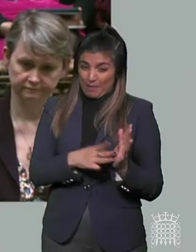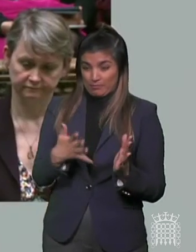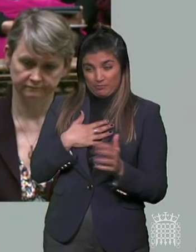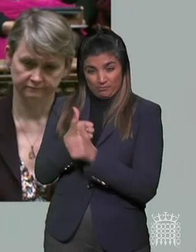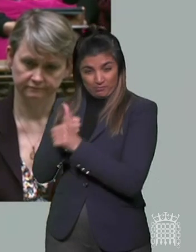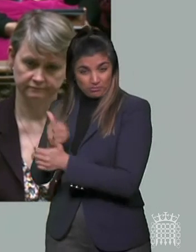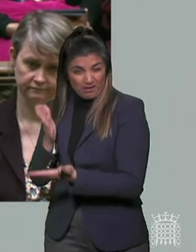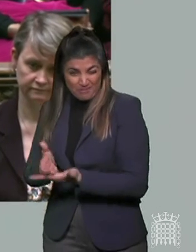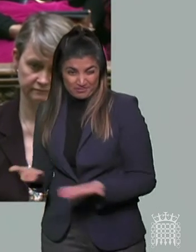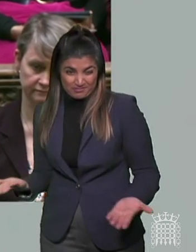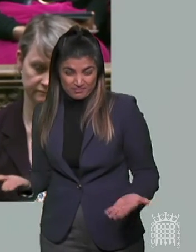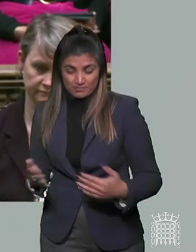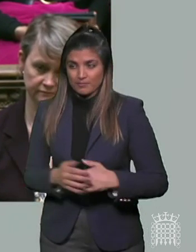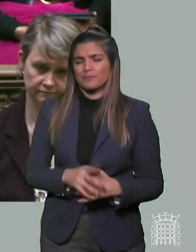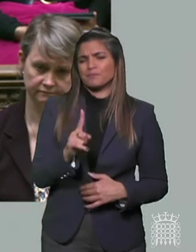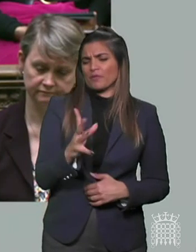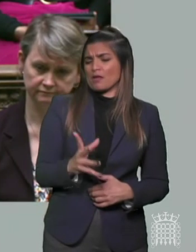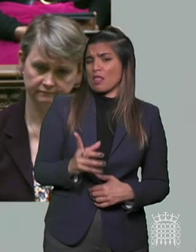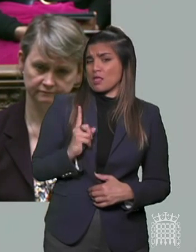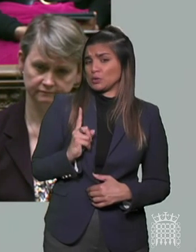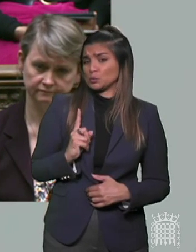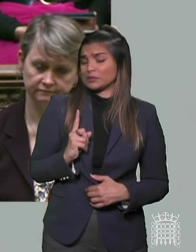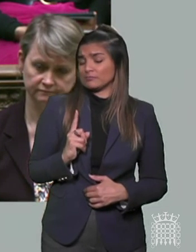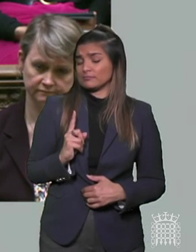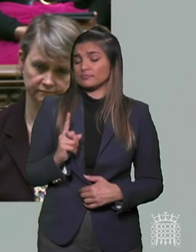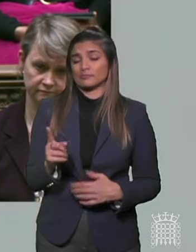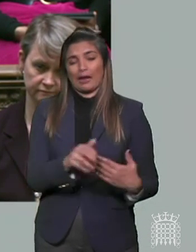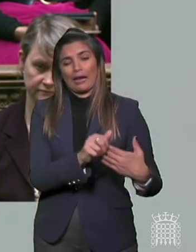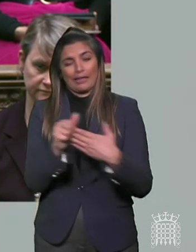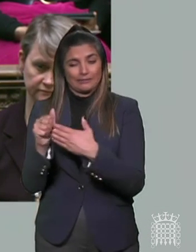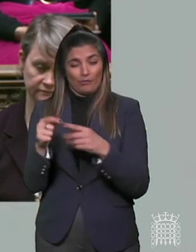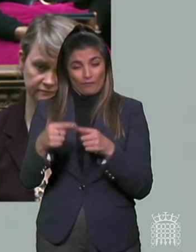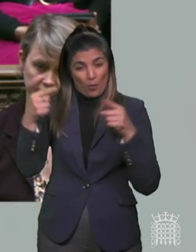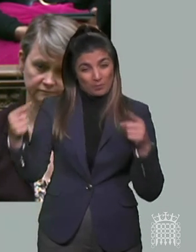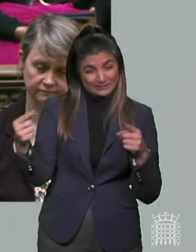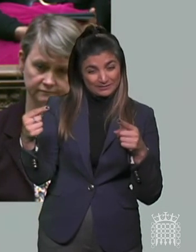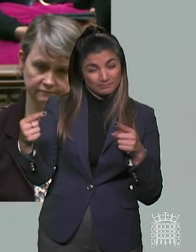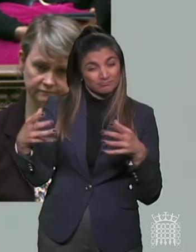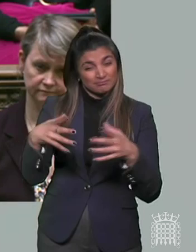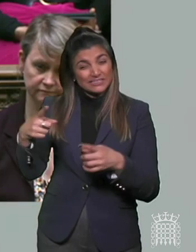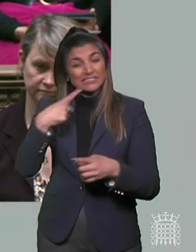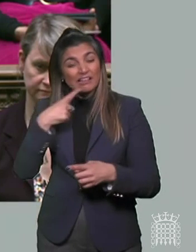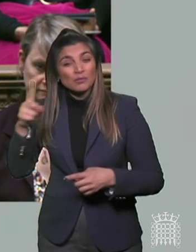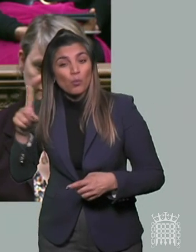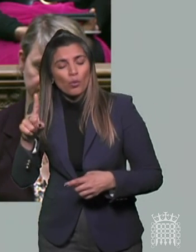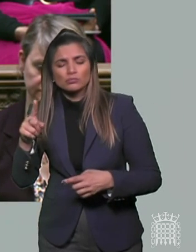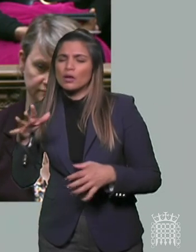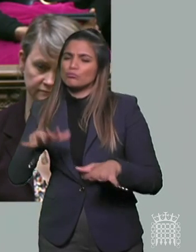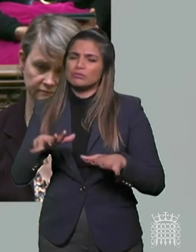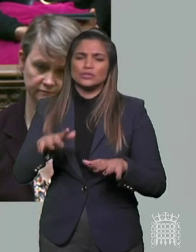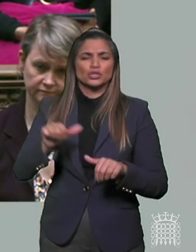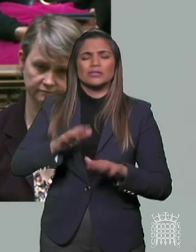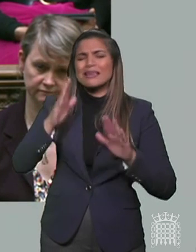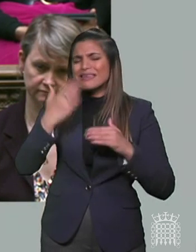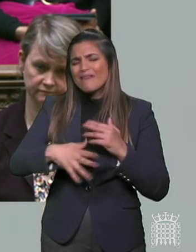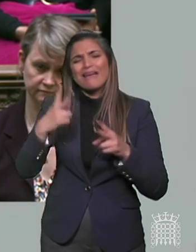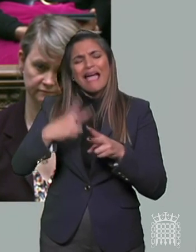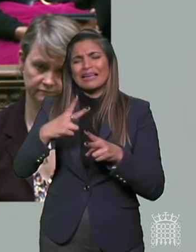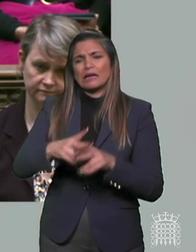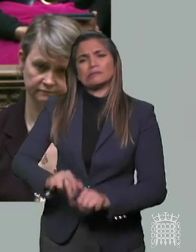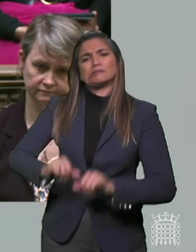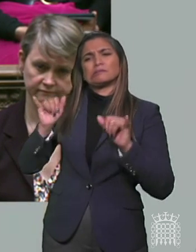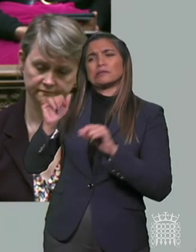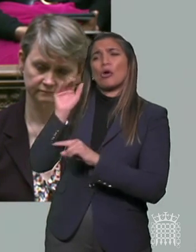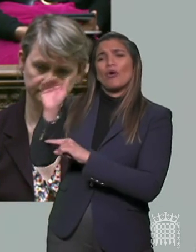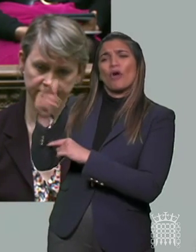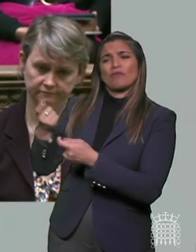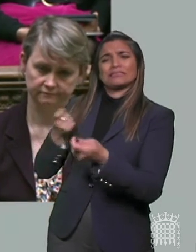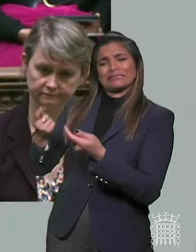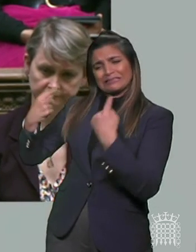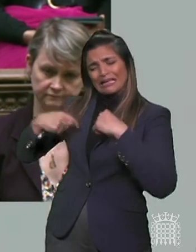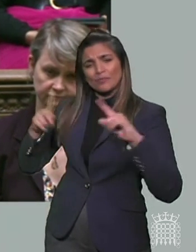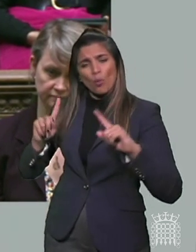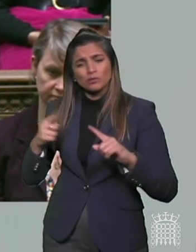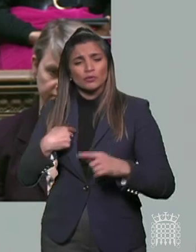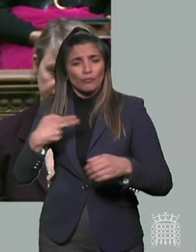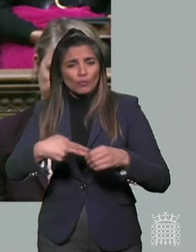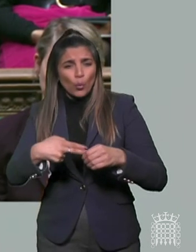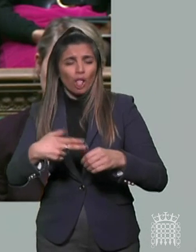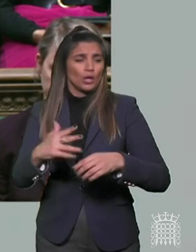Last week, my right honourable and learned Friend the Leader of the Opposition said that Britain should never again be at the mercy of a foreign dictatorship for our energy and fuel security.